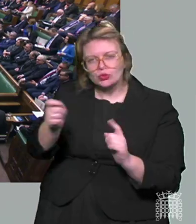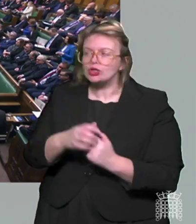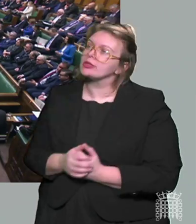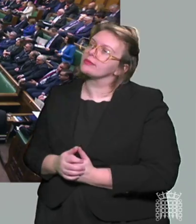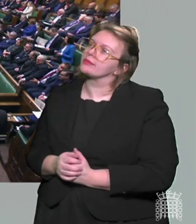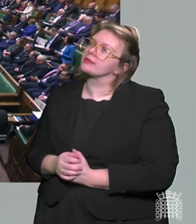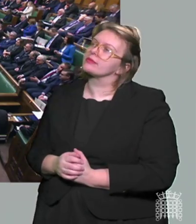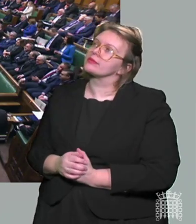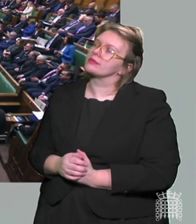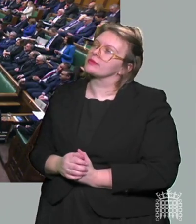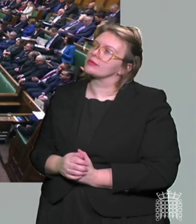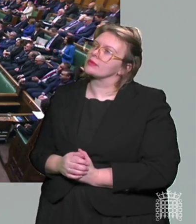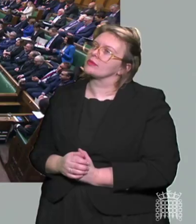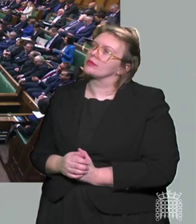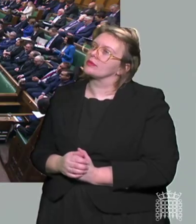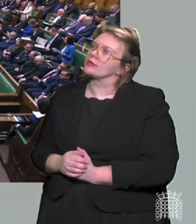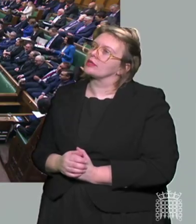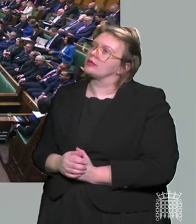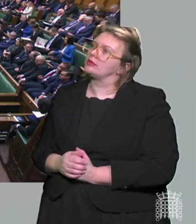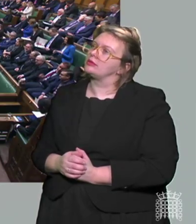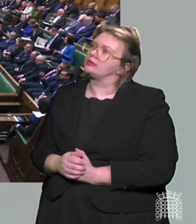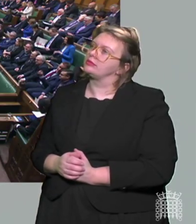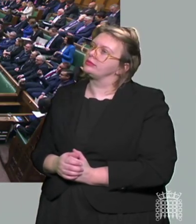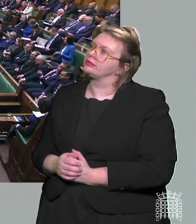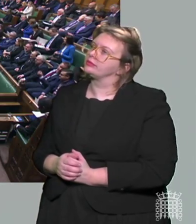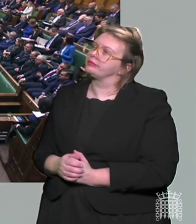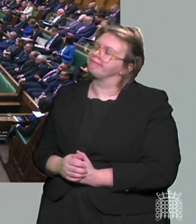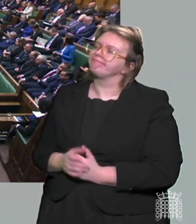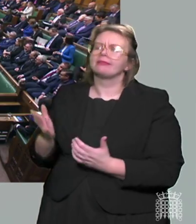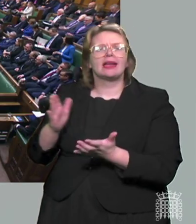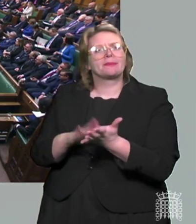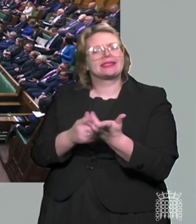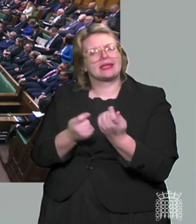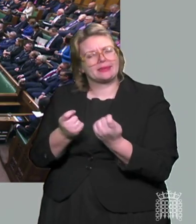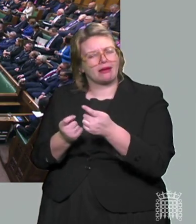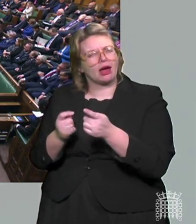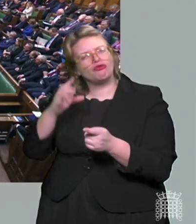At the moment, the international community is rightly focused on prosecuting war crimes.